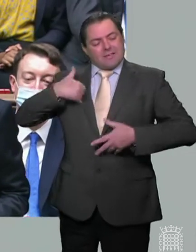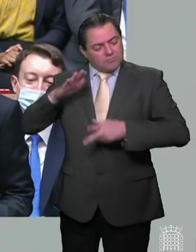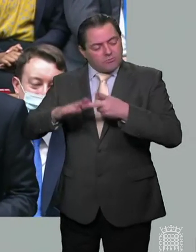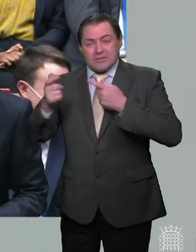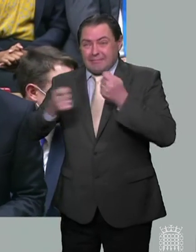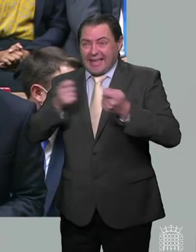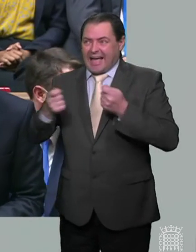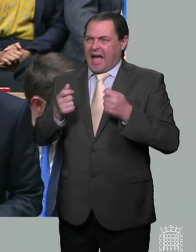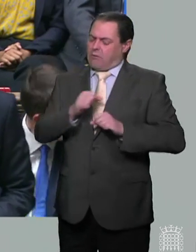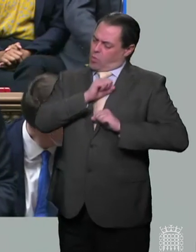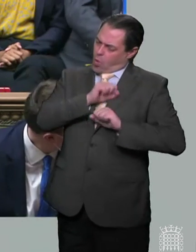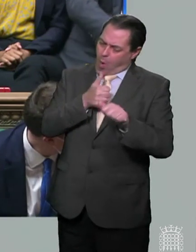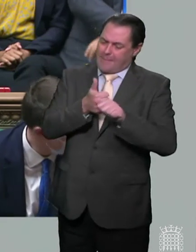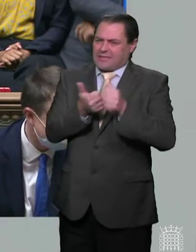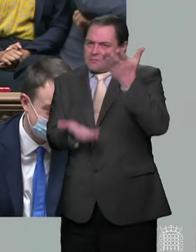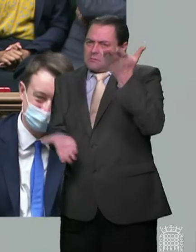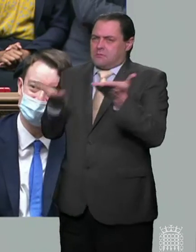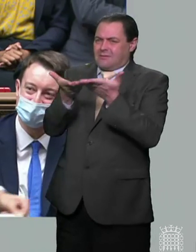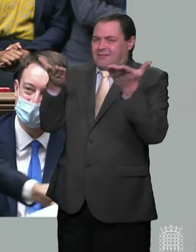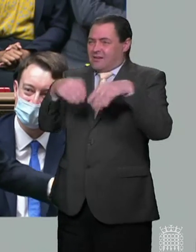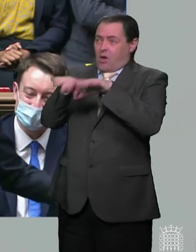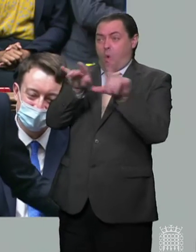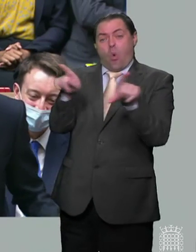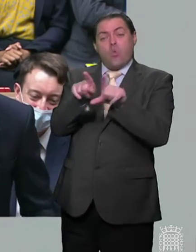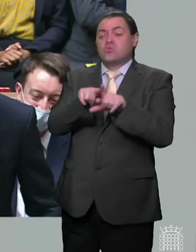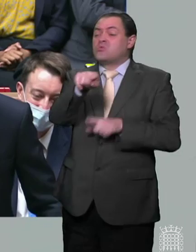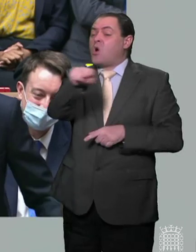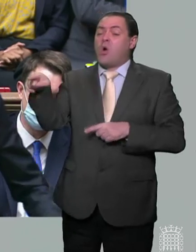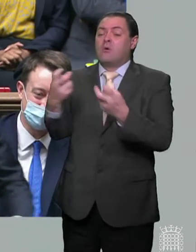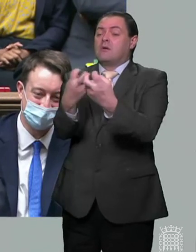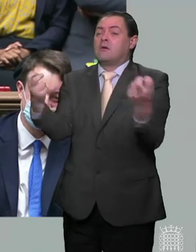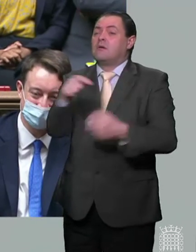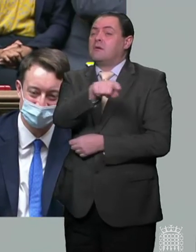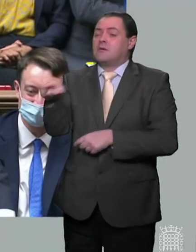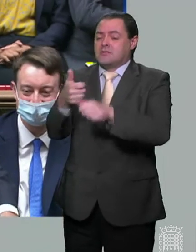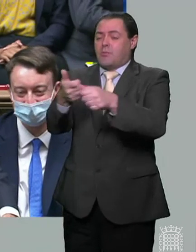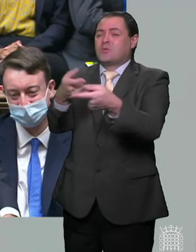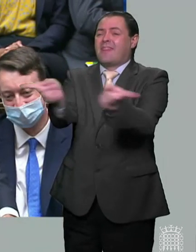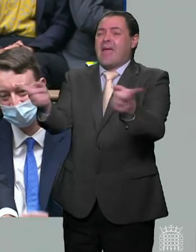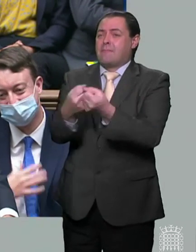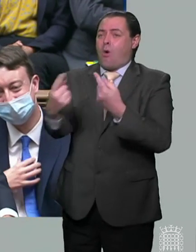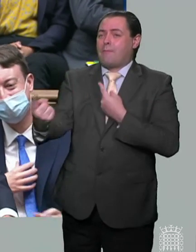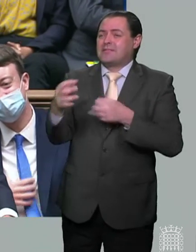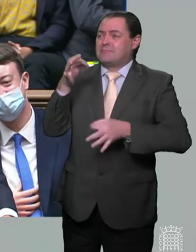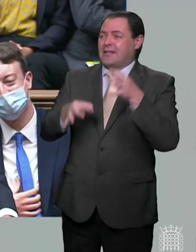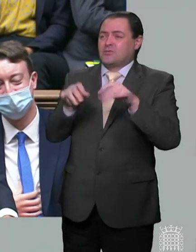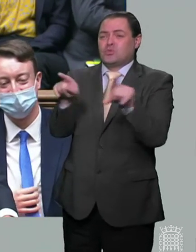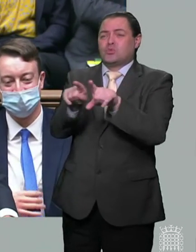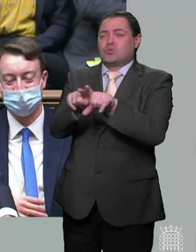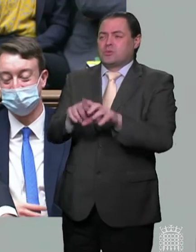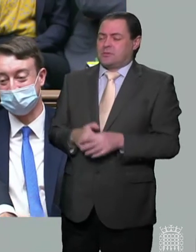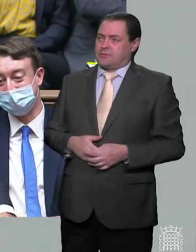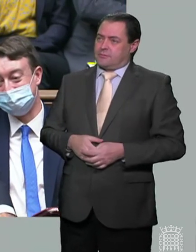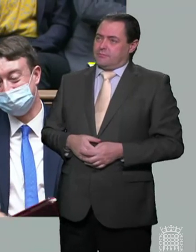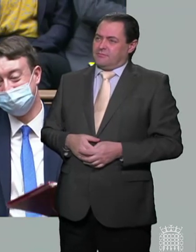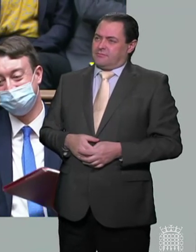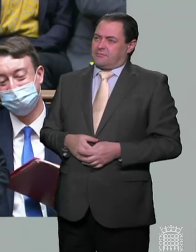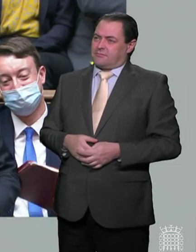We are so committed to levelling up, we are even levelling up the Opposition Front Bench.